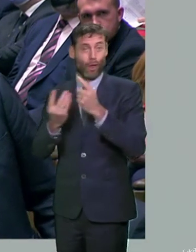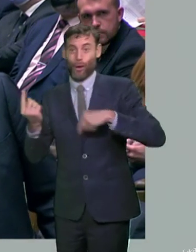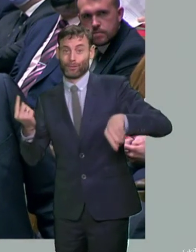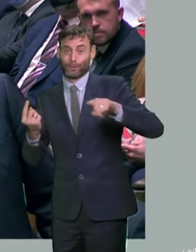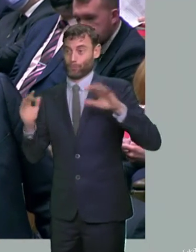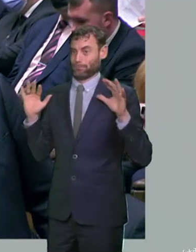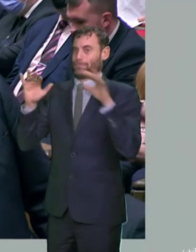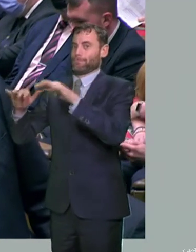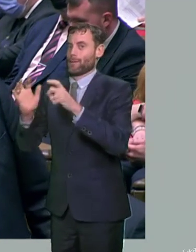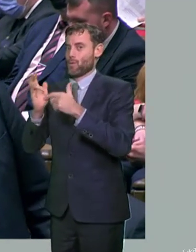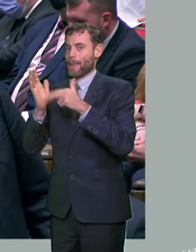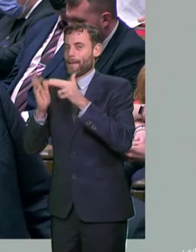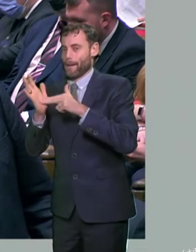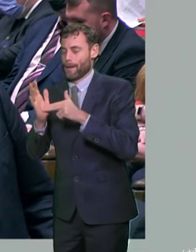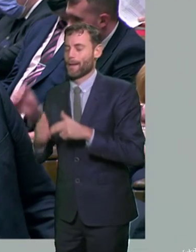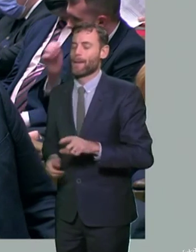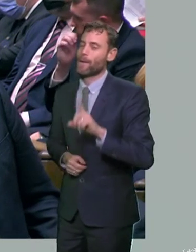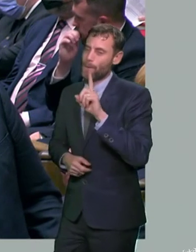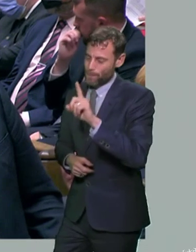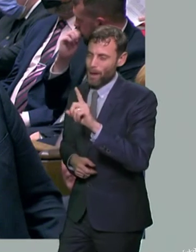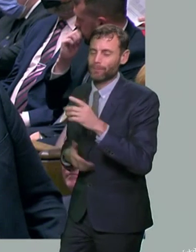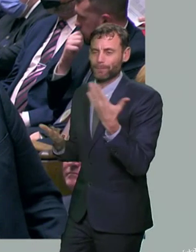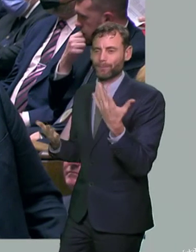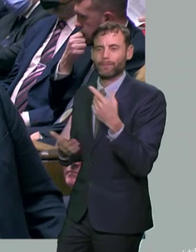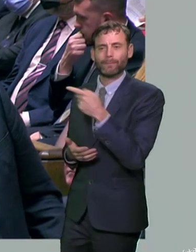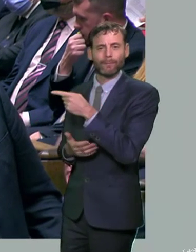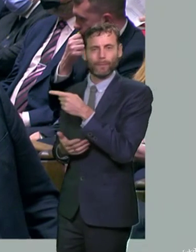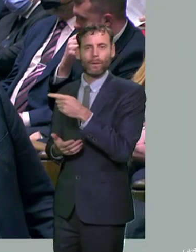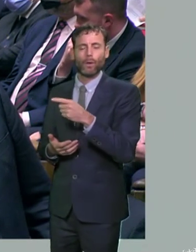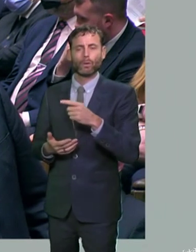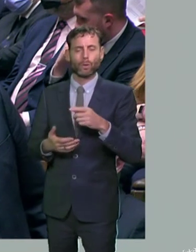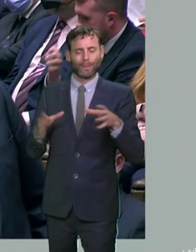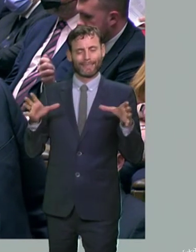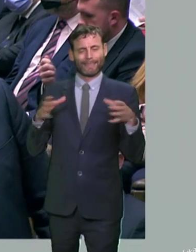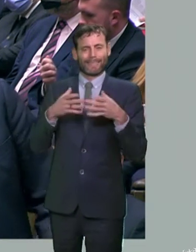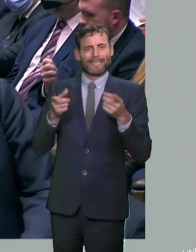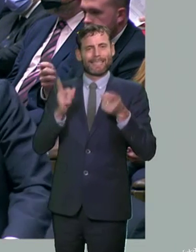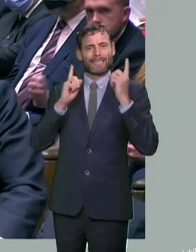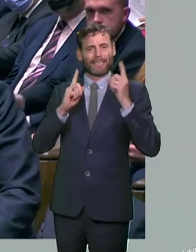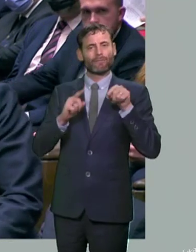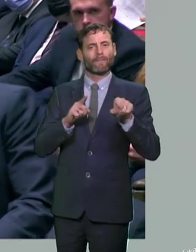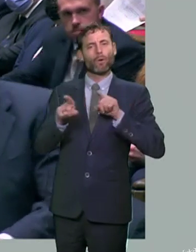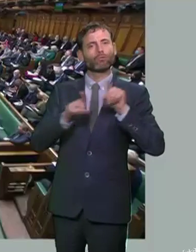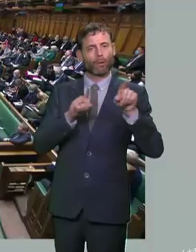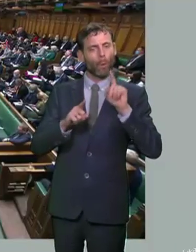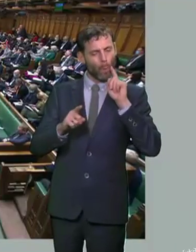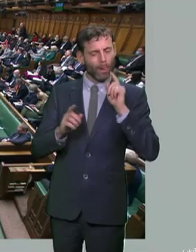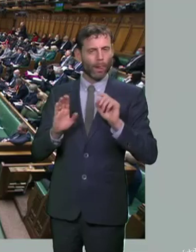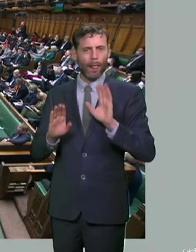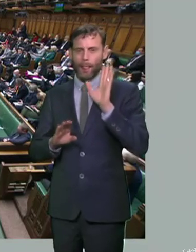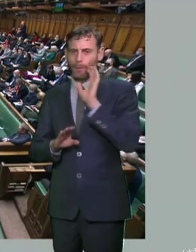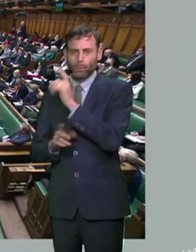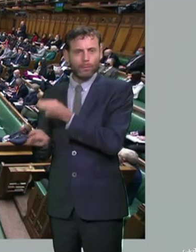I am sure that my right honourable Friend the Secretary of State for Transport will have listened carefully to what he had to say.